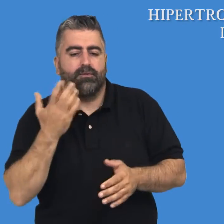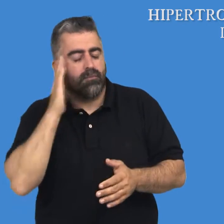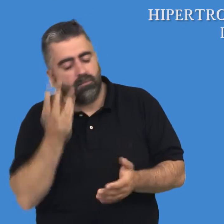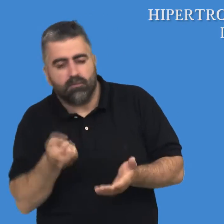dormir